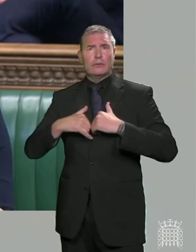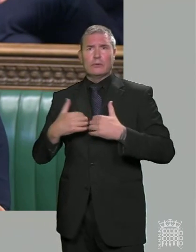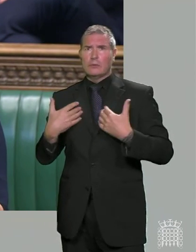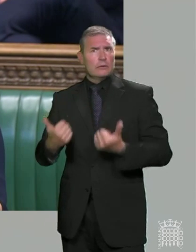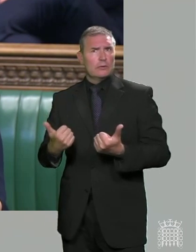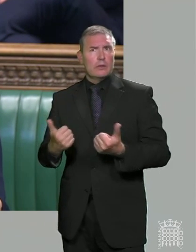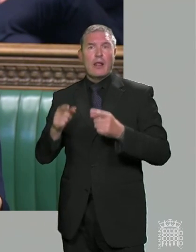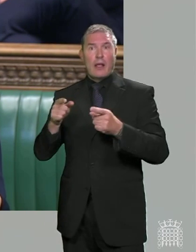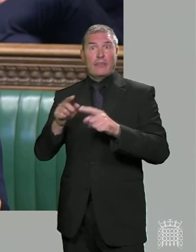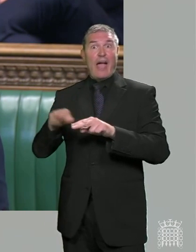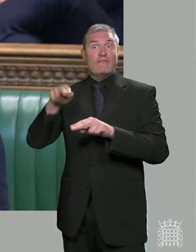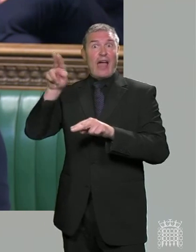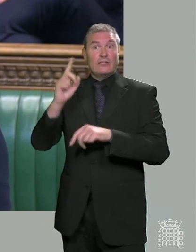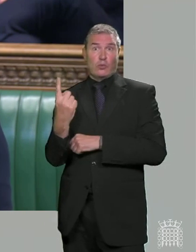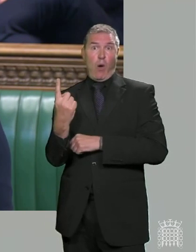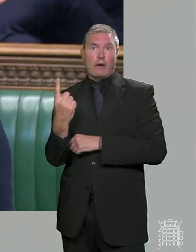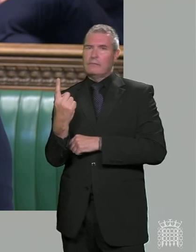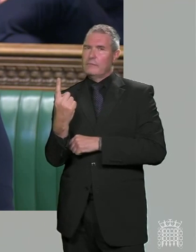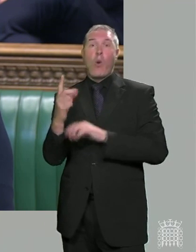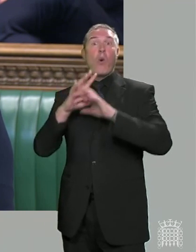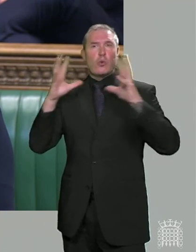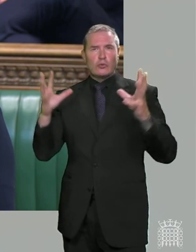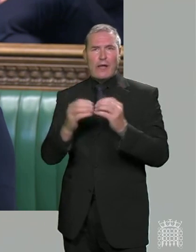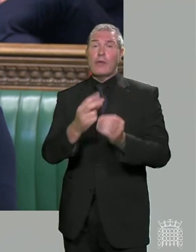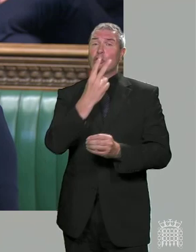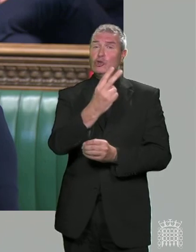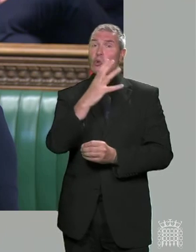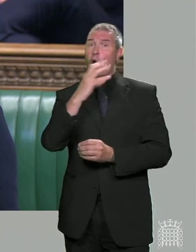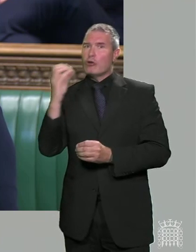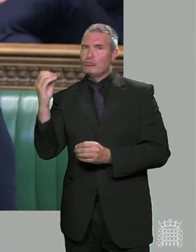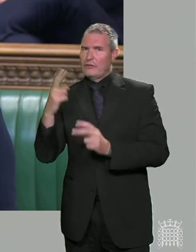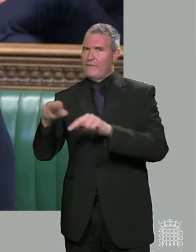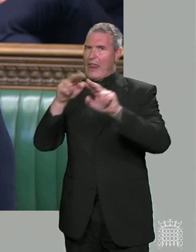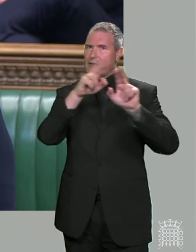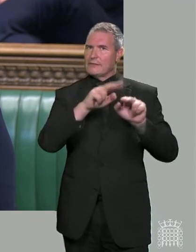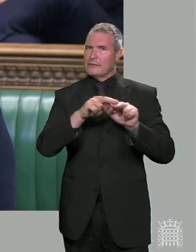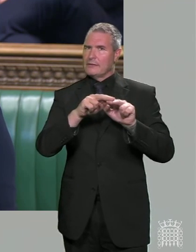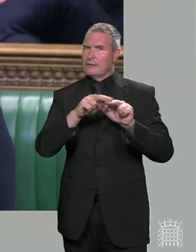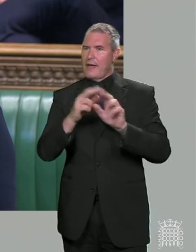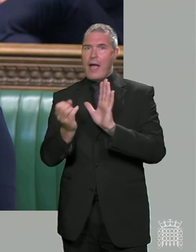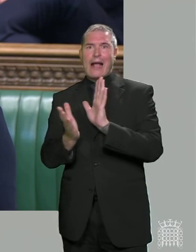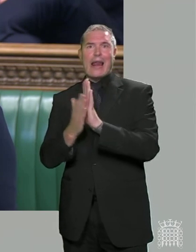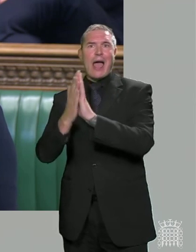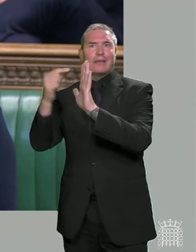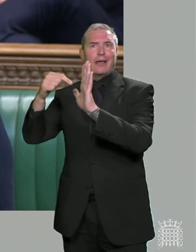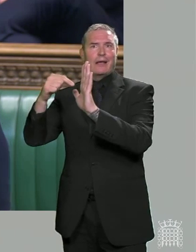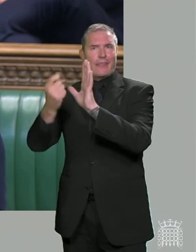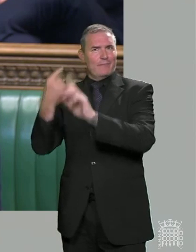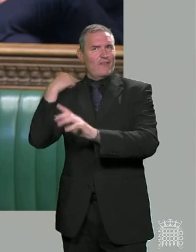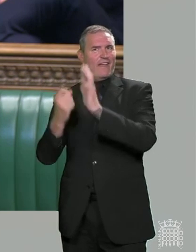That block was one of more than 200 high-rise buildings in England still fitted with Grenfell-style cladding.